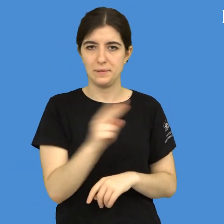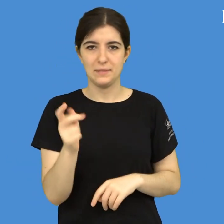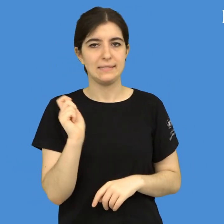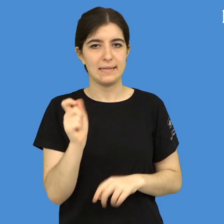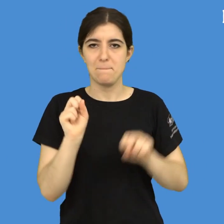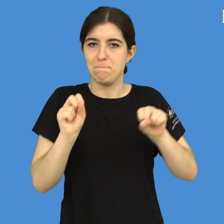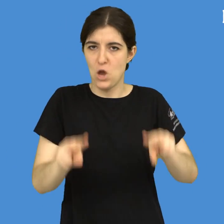frecuente